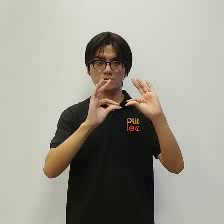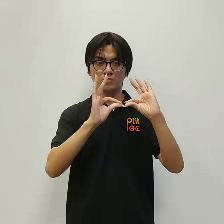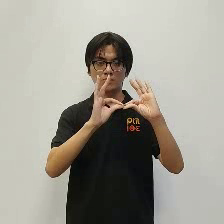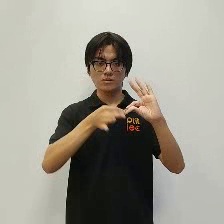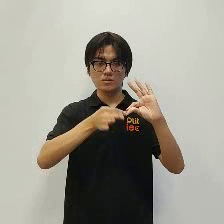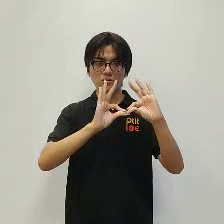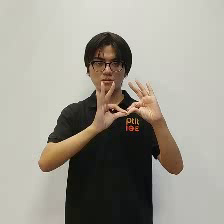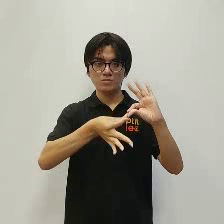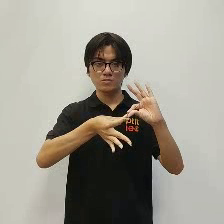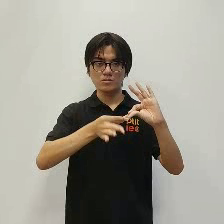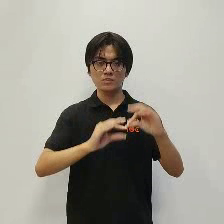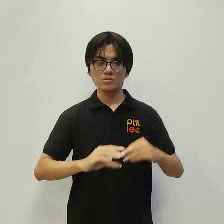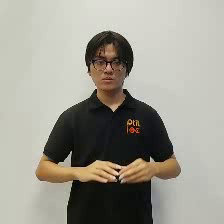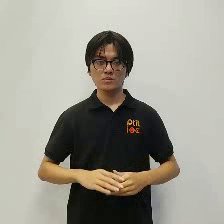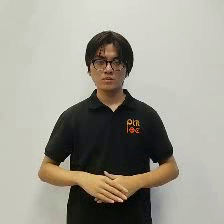Rau